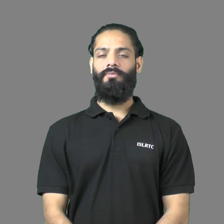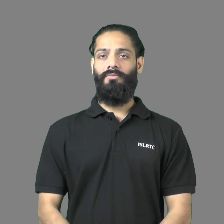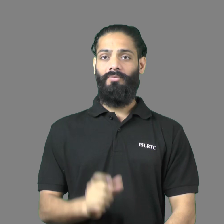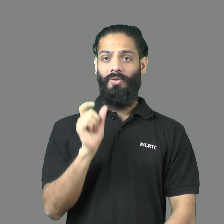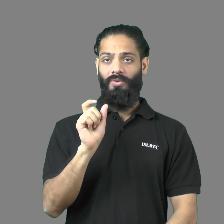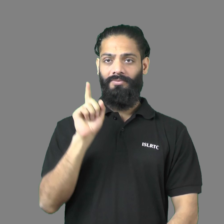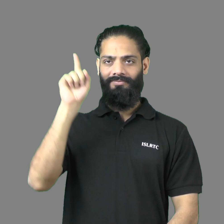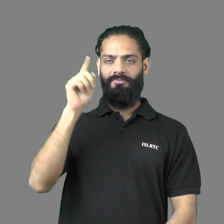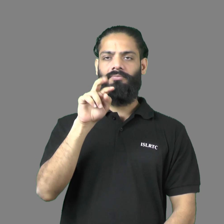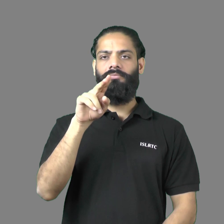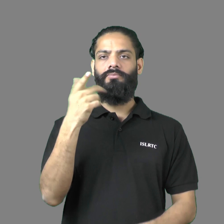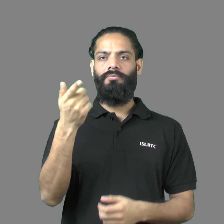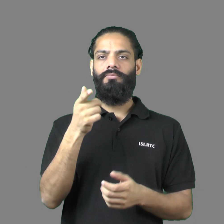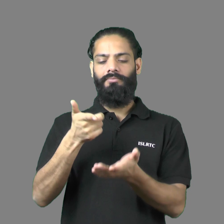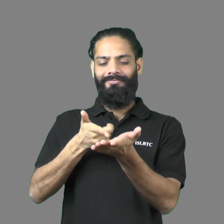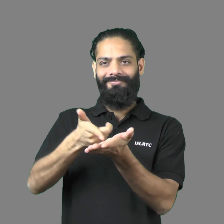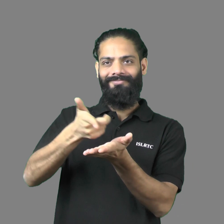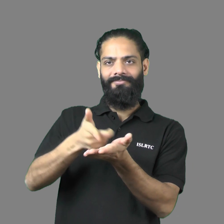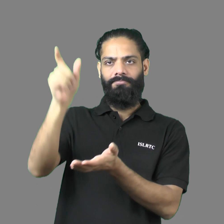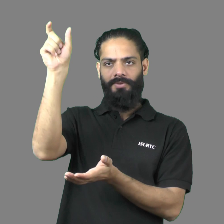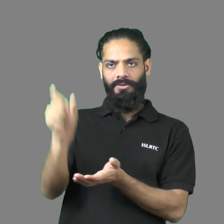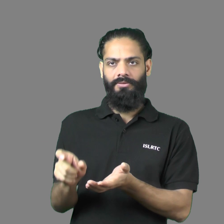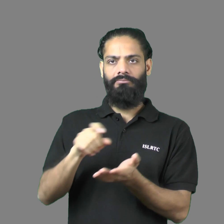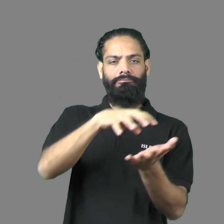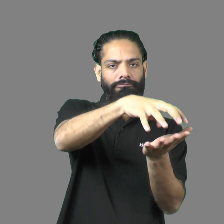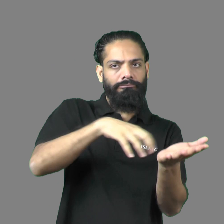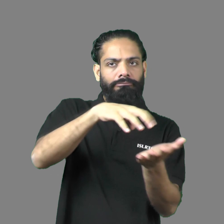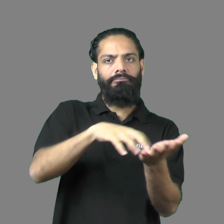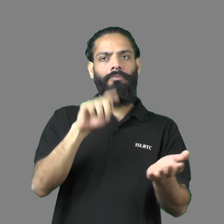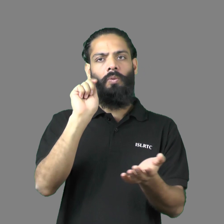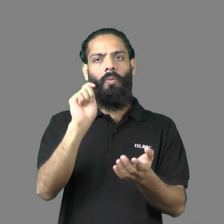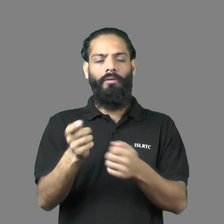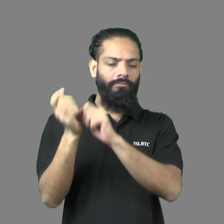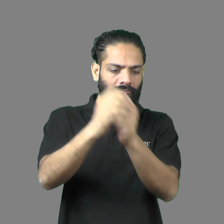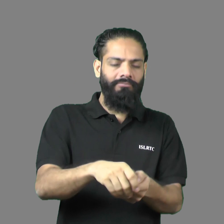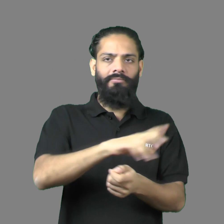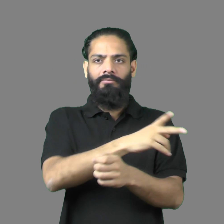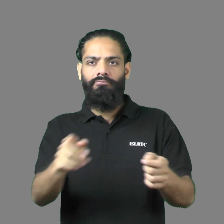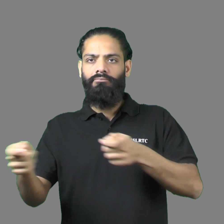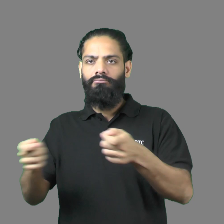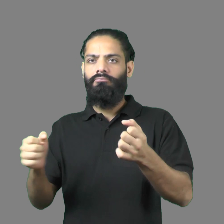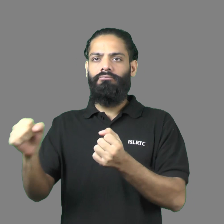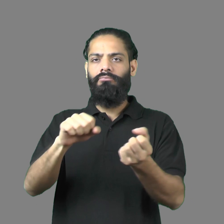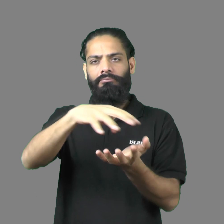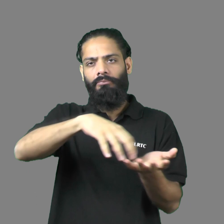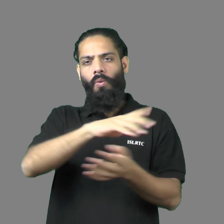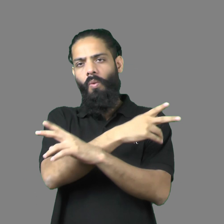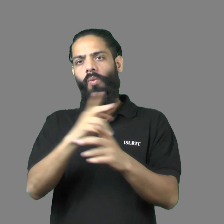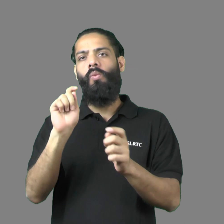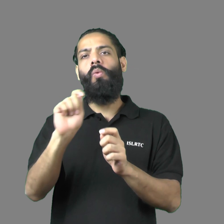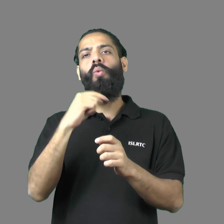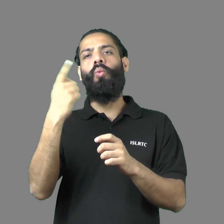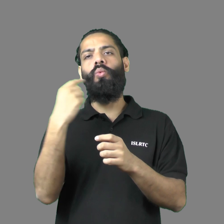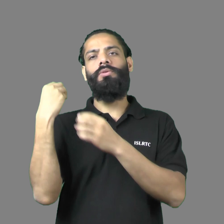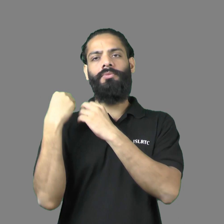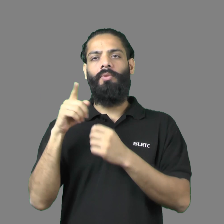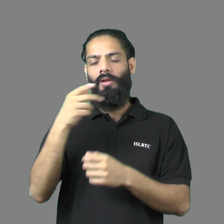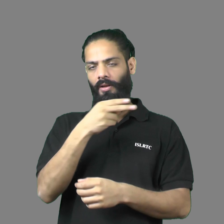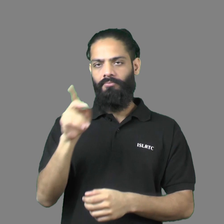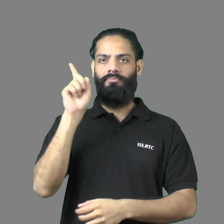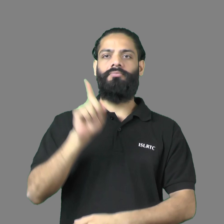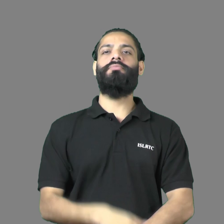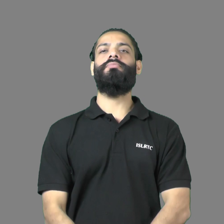Cultivators